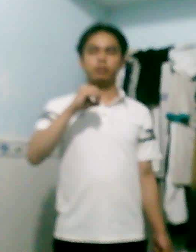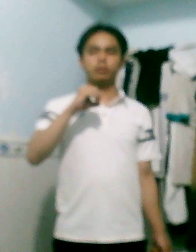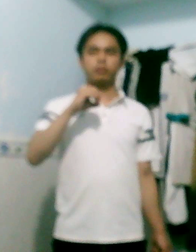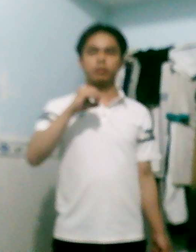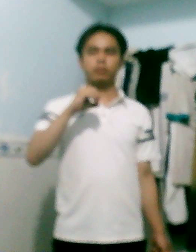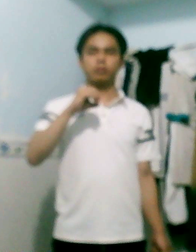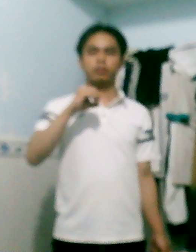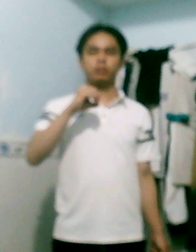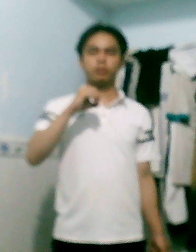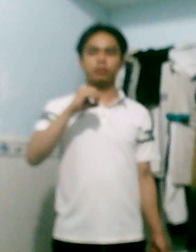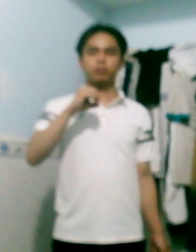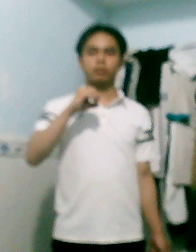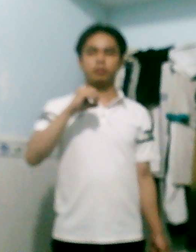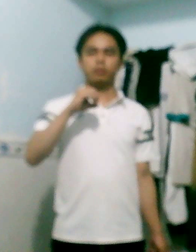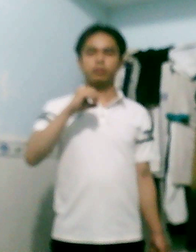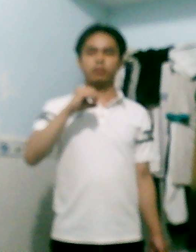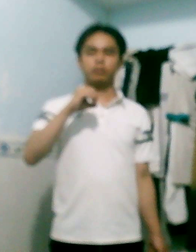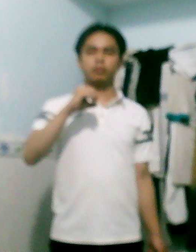o